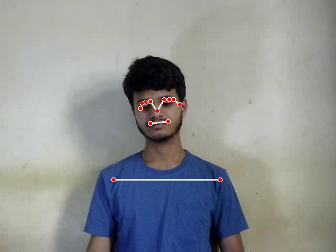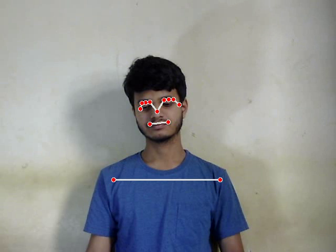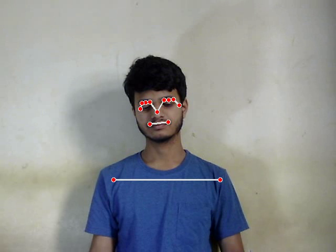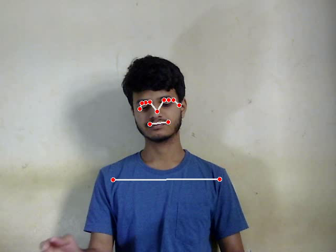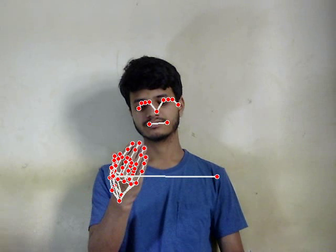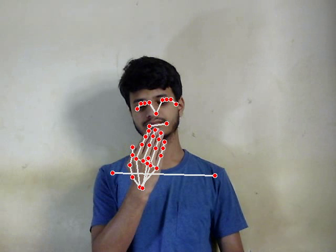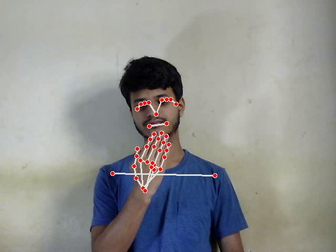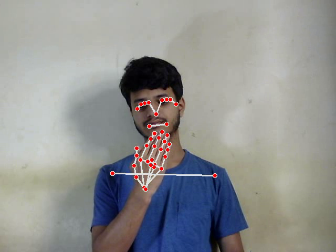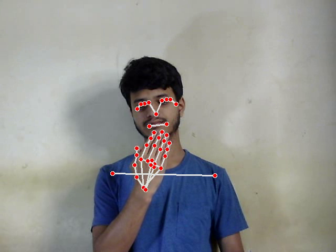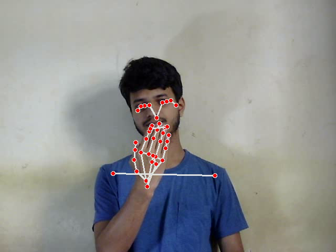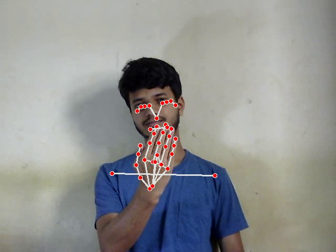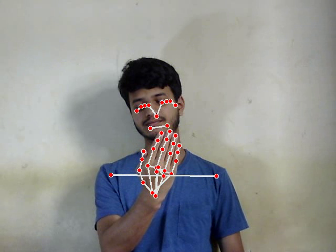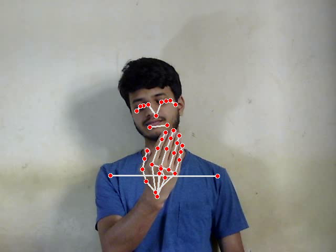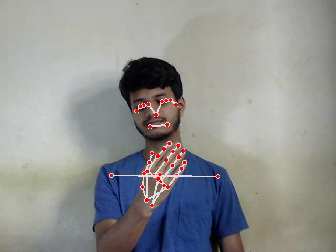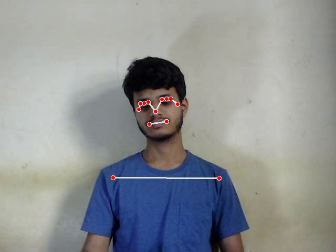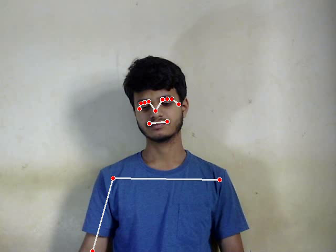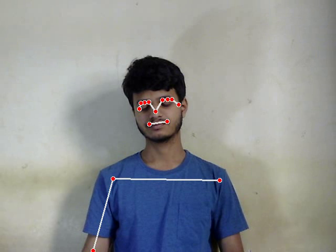thank you